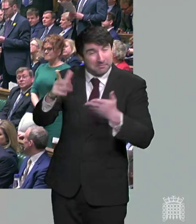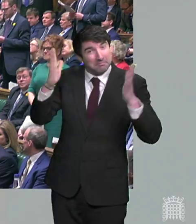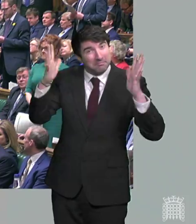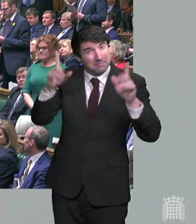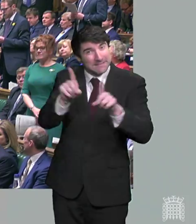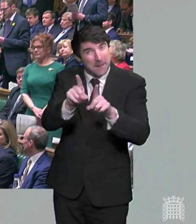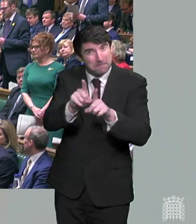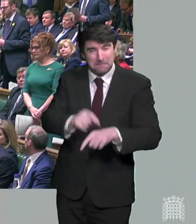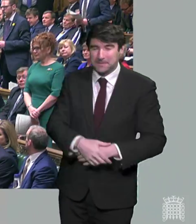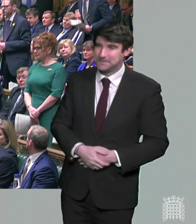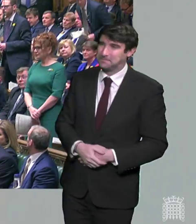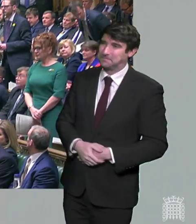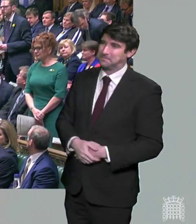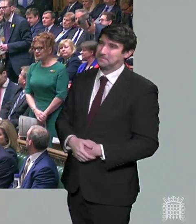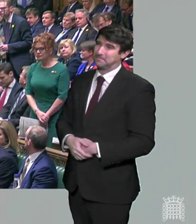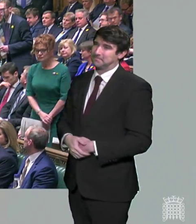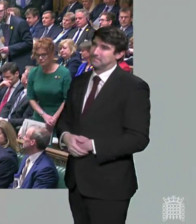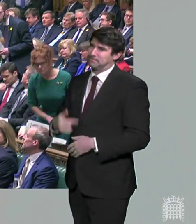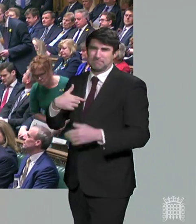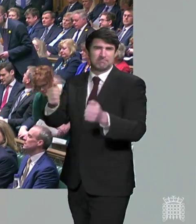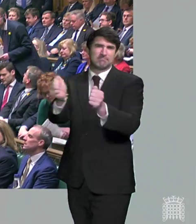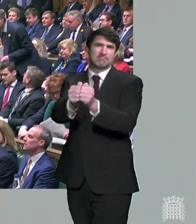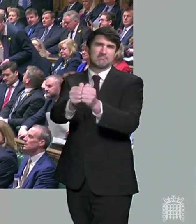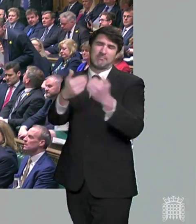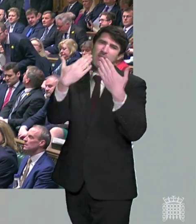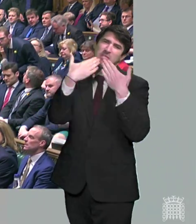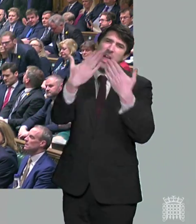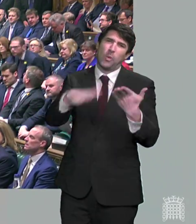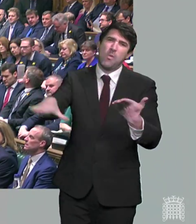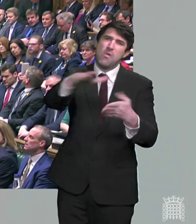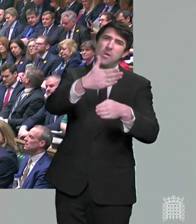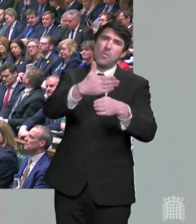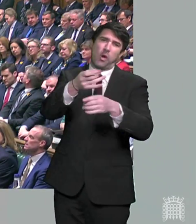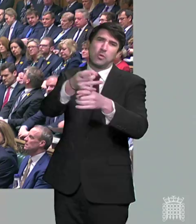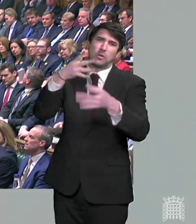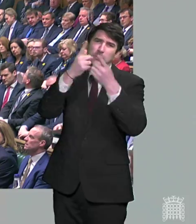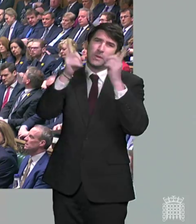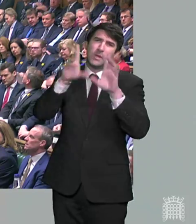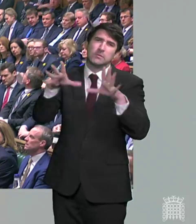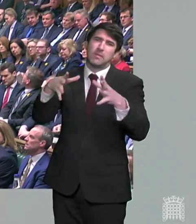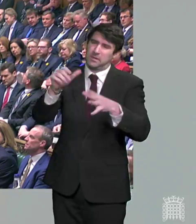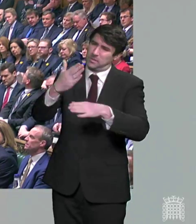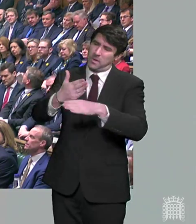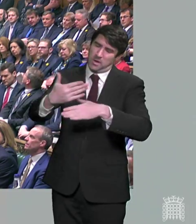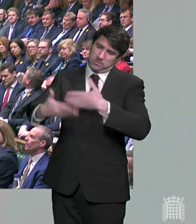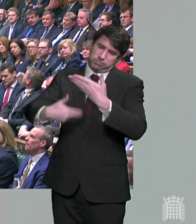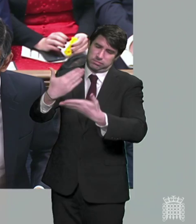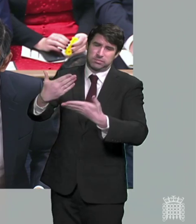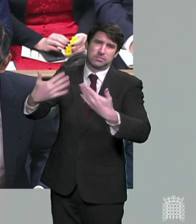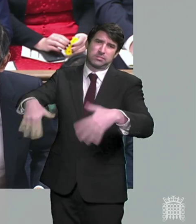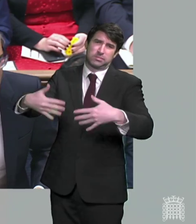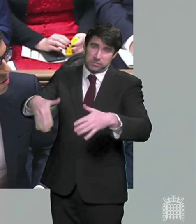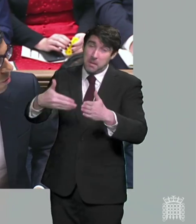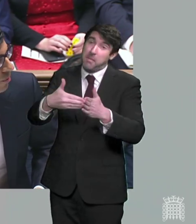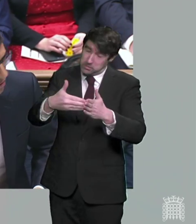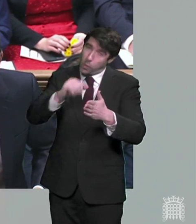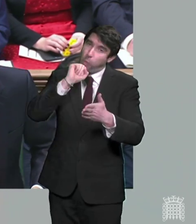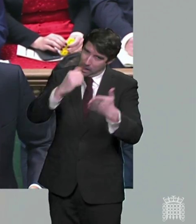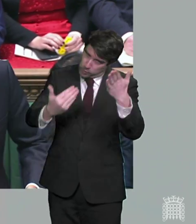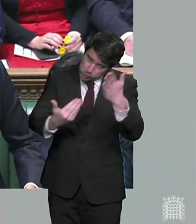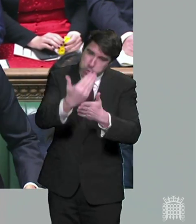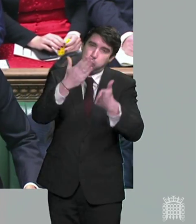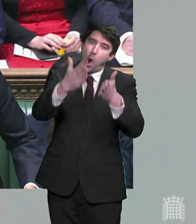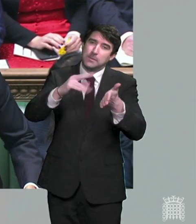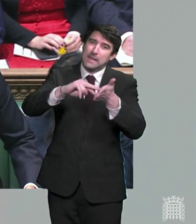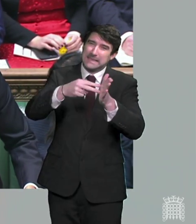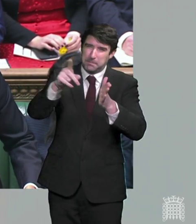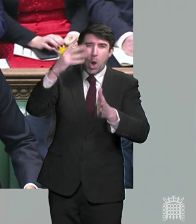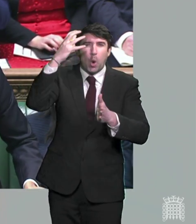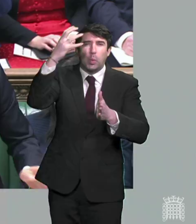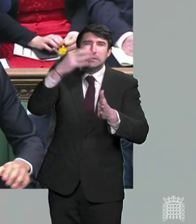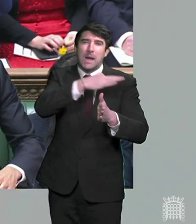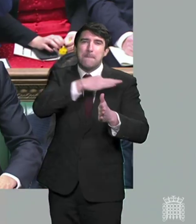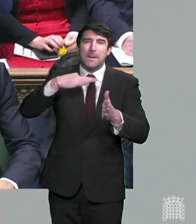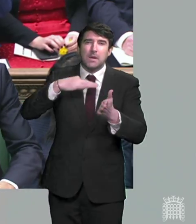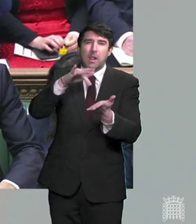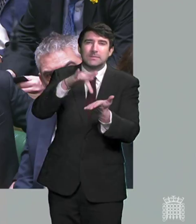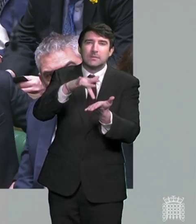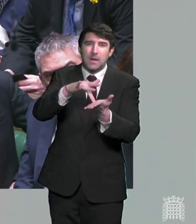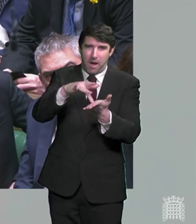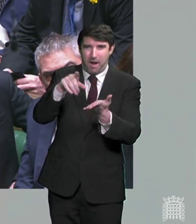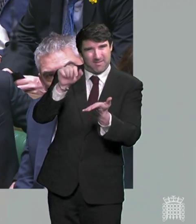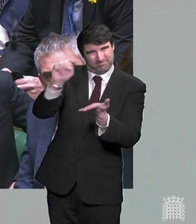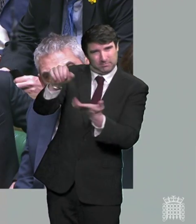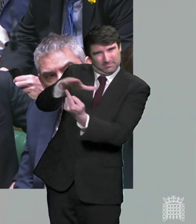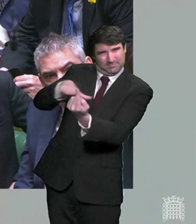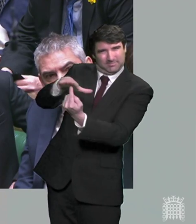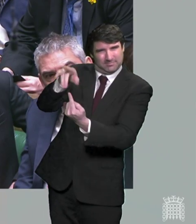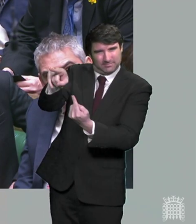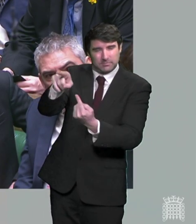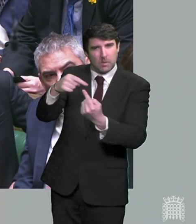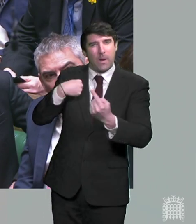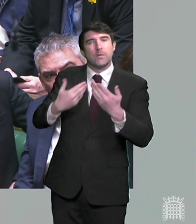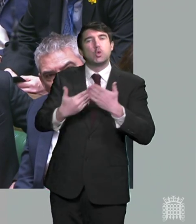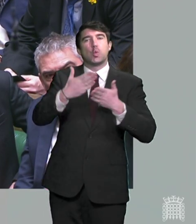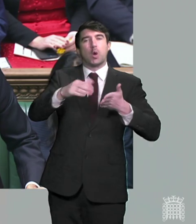I join my honourable Friend in thanking everyone at Nottingham University Hospitals NHS Trust for their fantastic work, and I can confirm that we are committed to a new hospital scheme at the Queen’s Medical Centre and City Hospital as part of our new hospital programme.